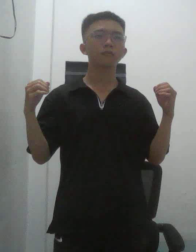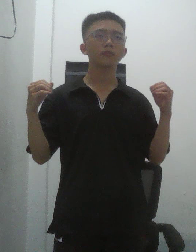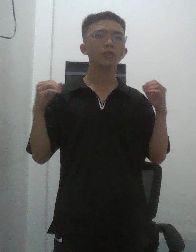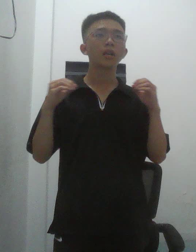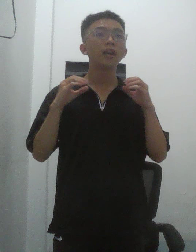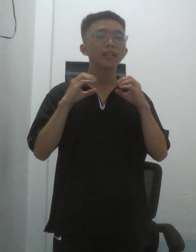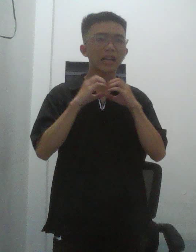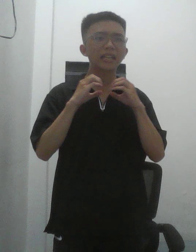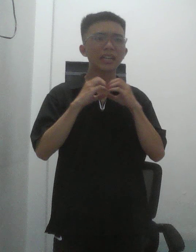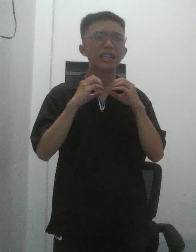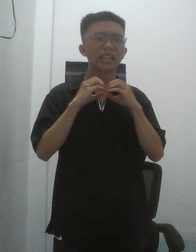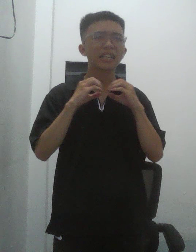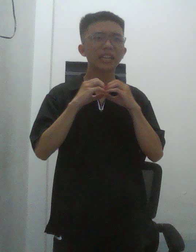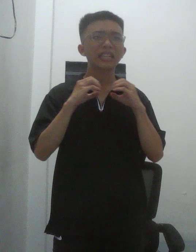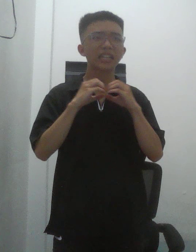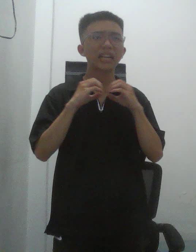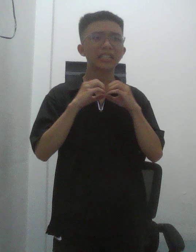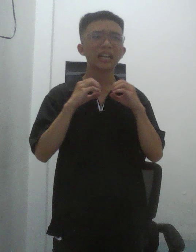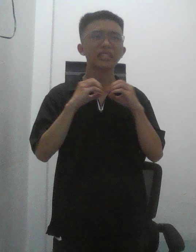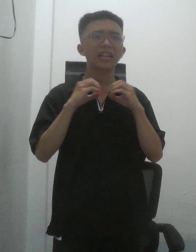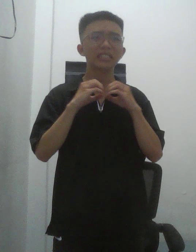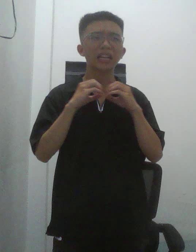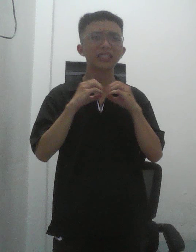cai nhau